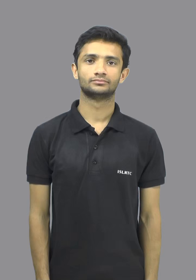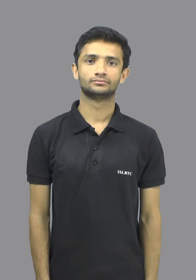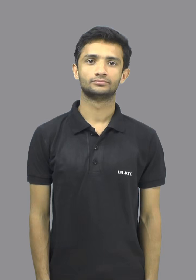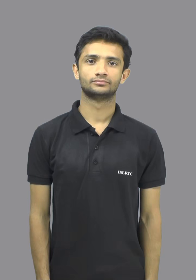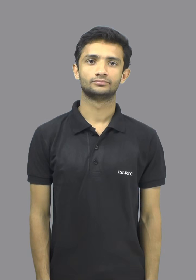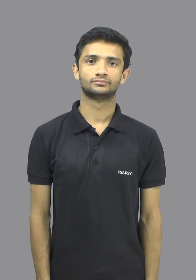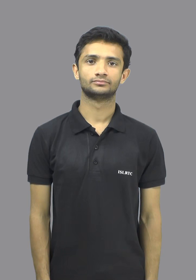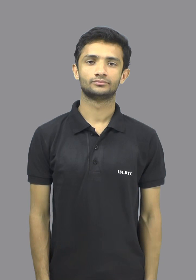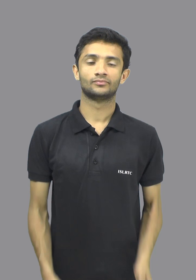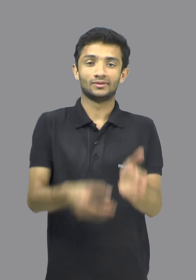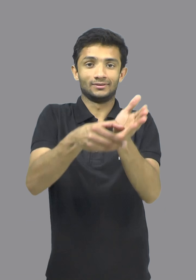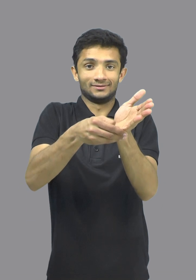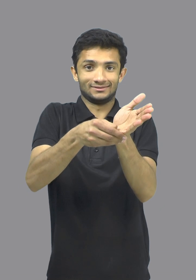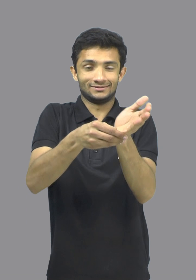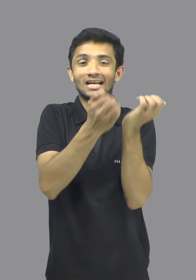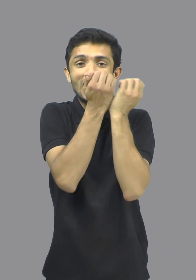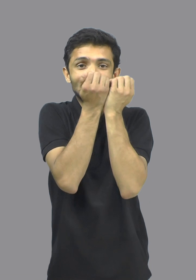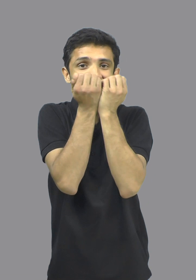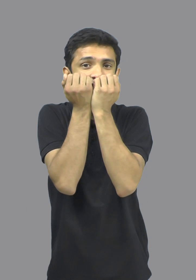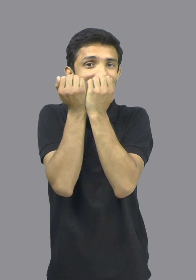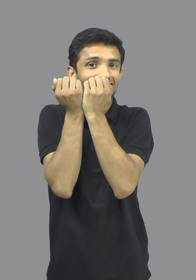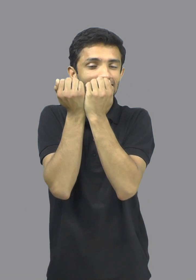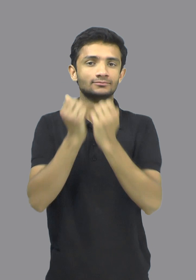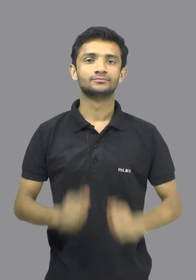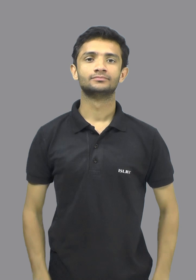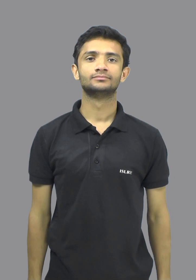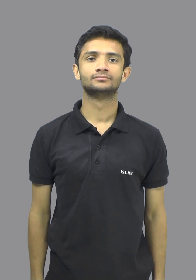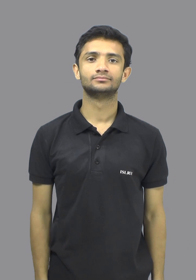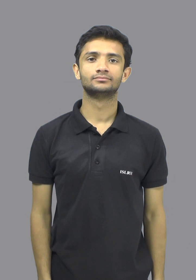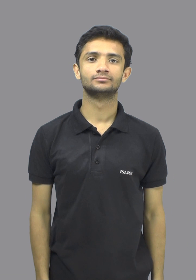Corn